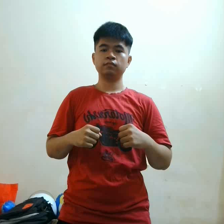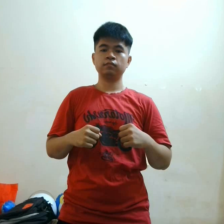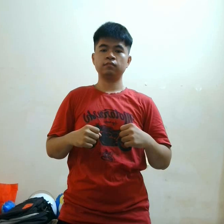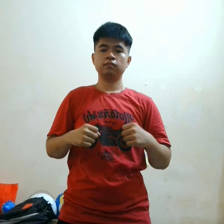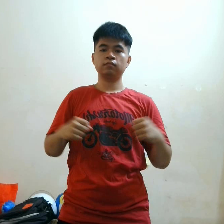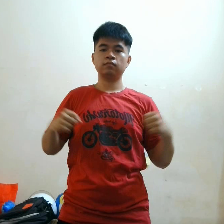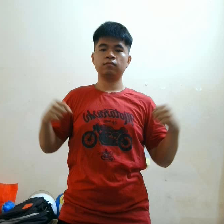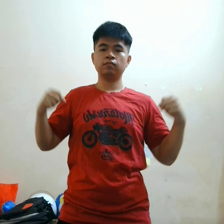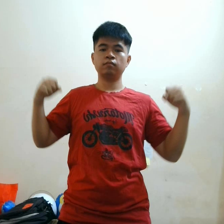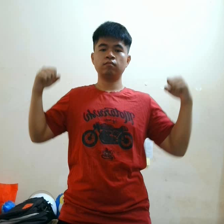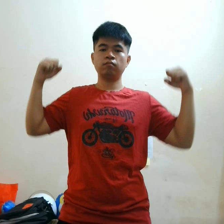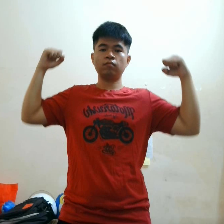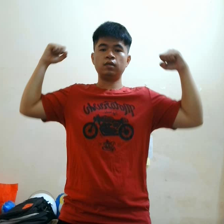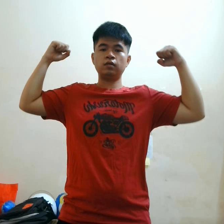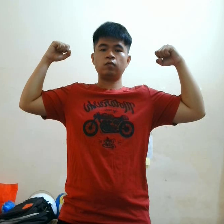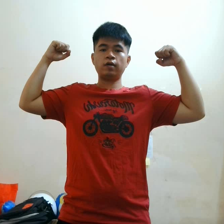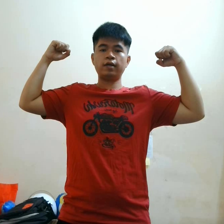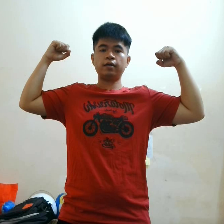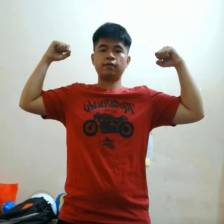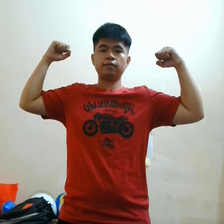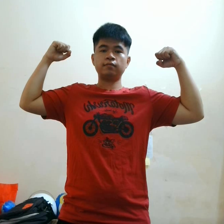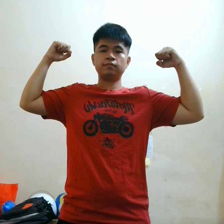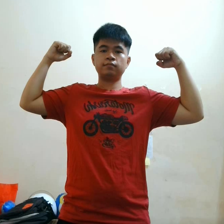minh khoe